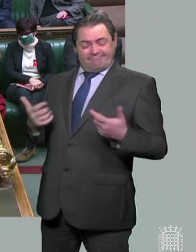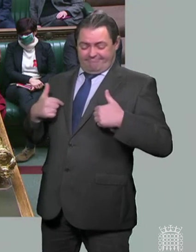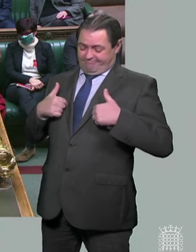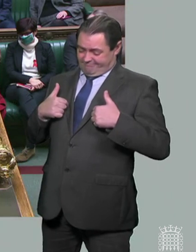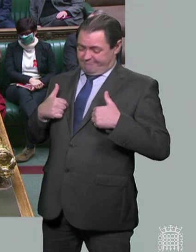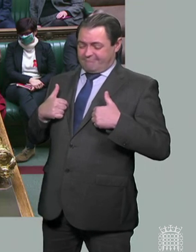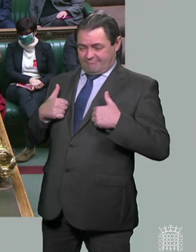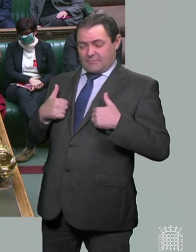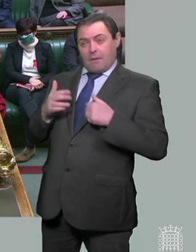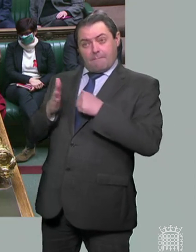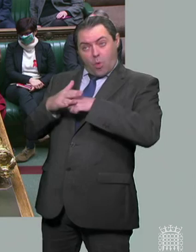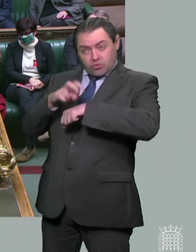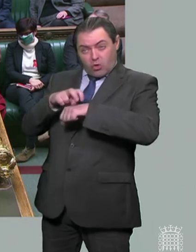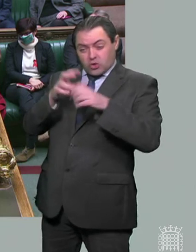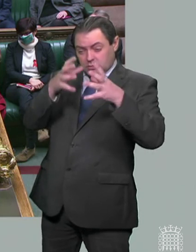We have more doctors and more nurses